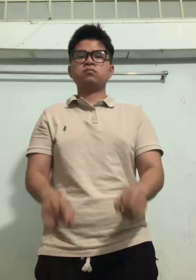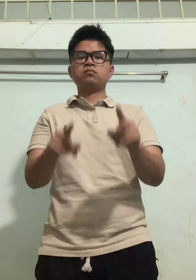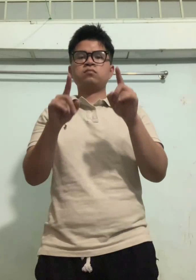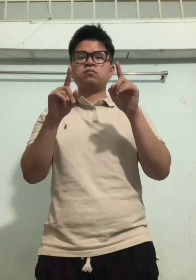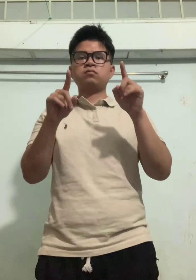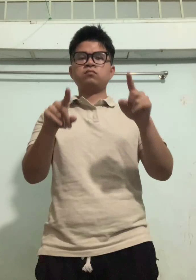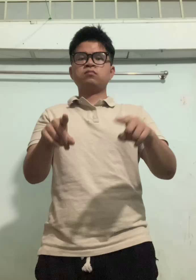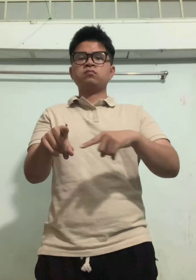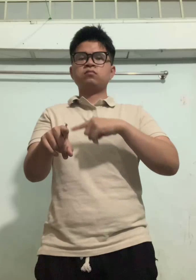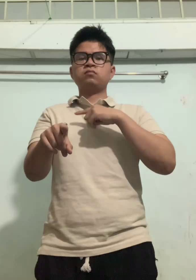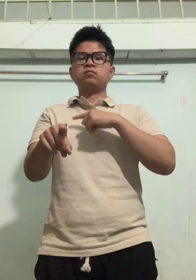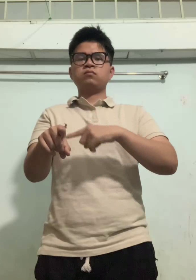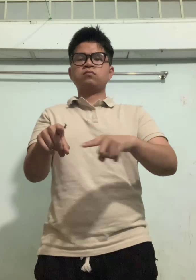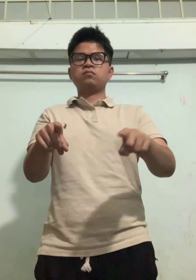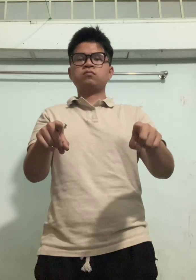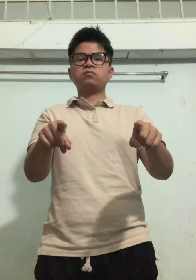phut